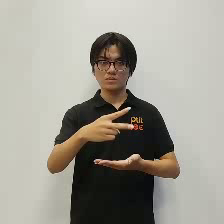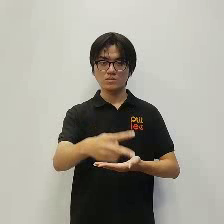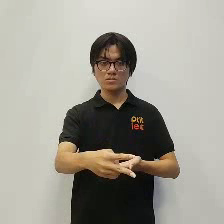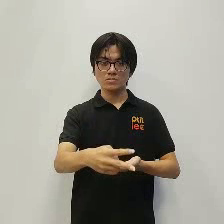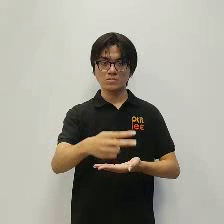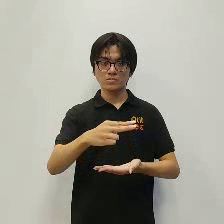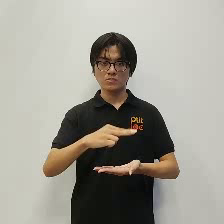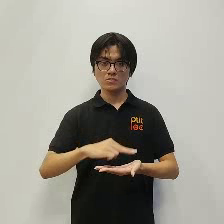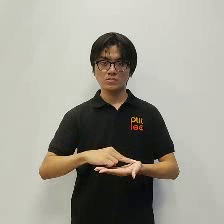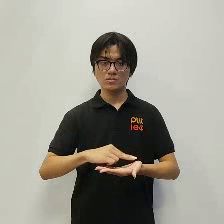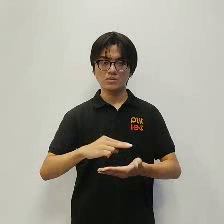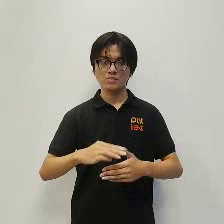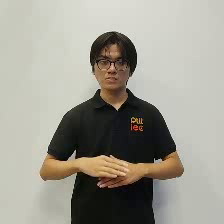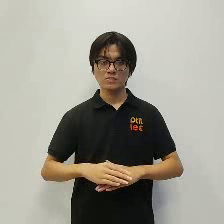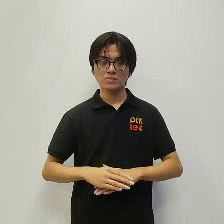Thức ăn